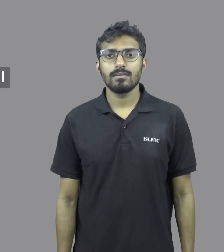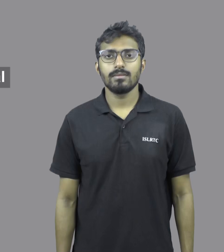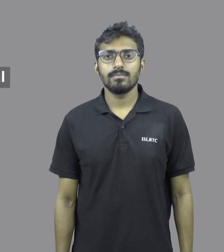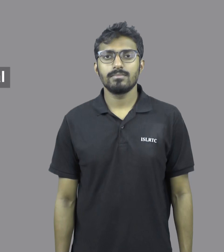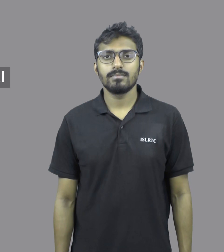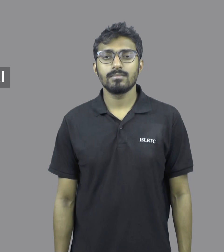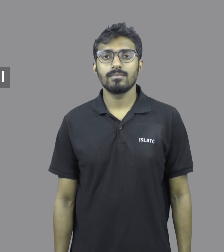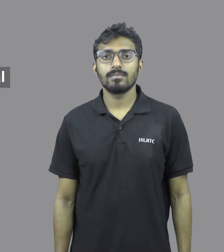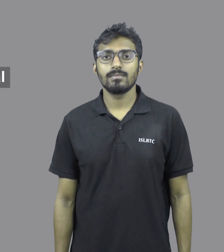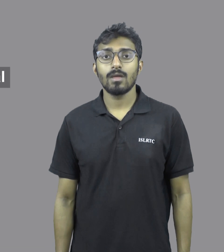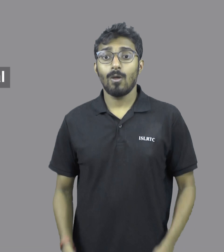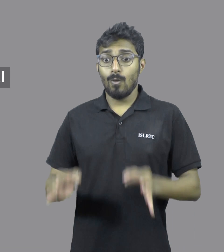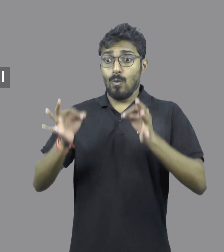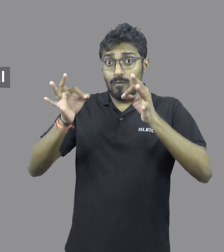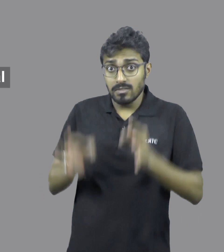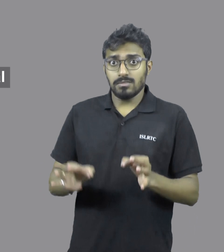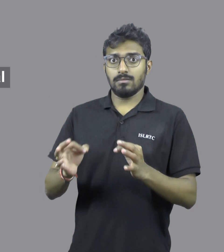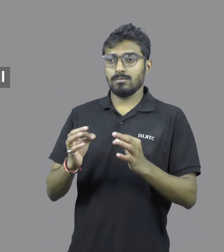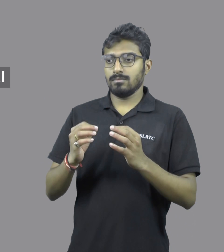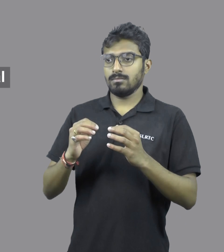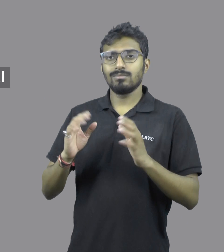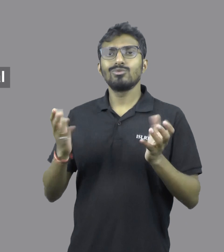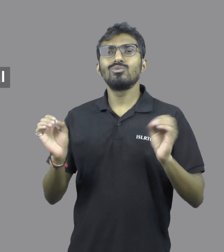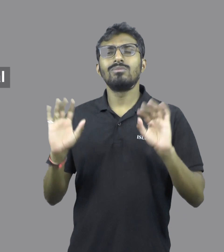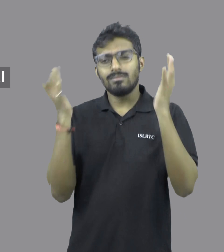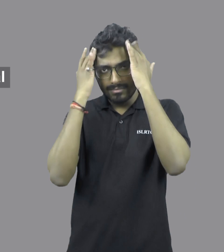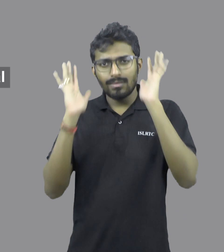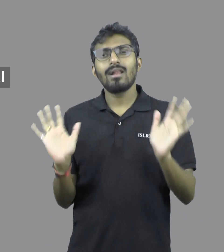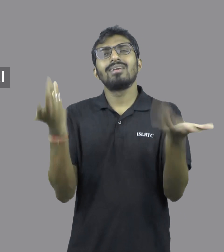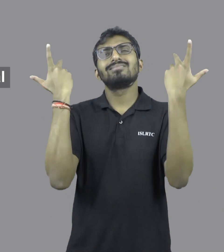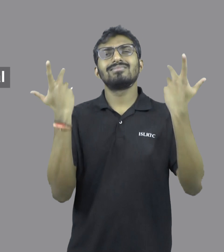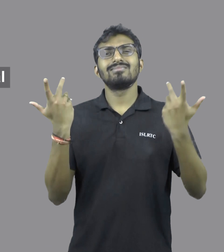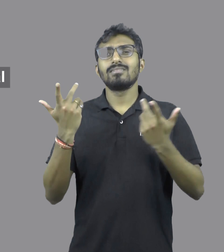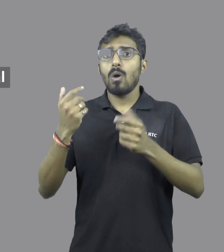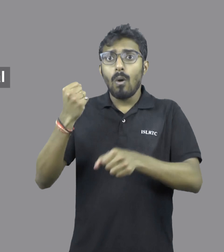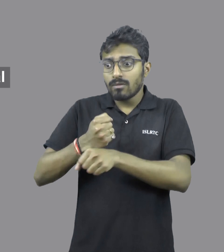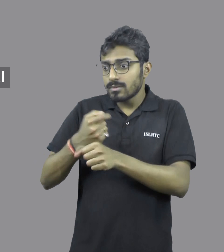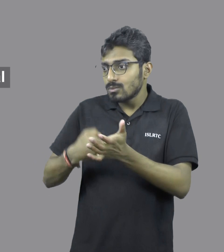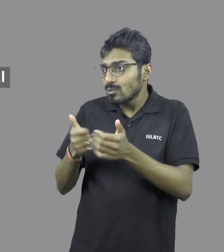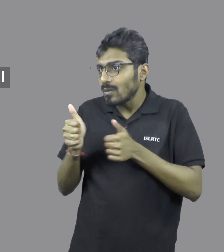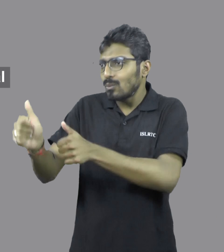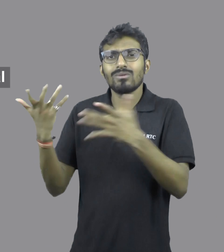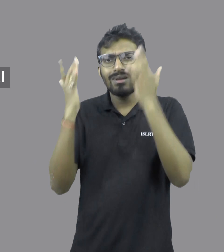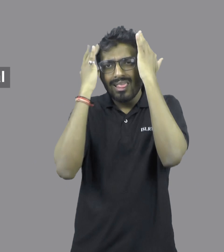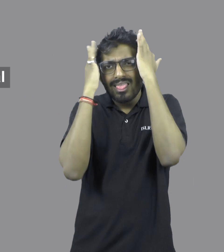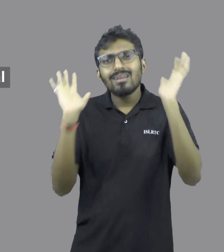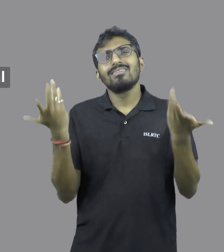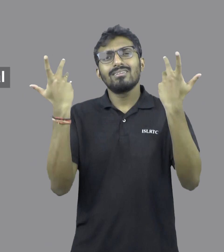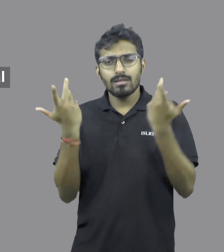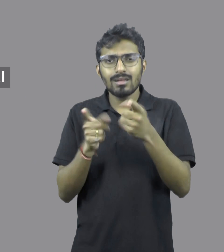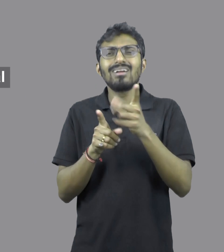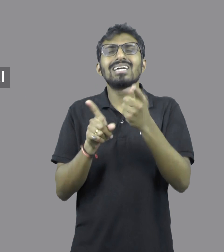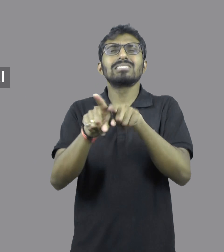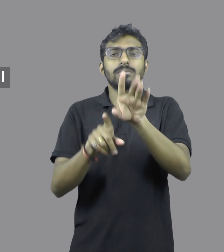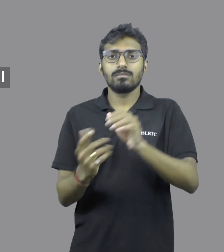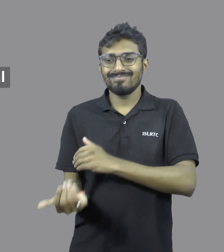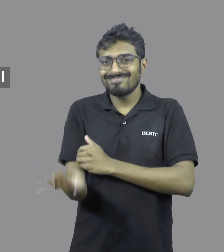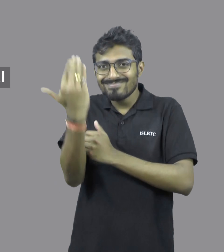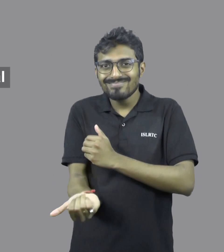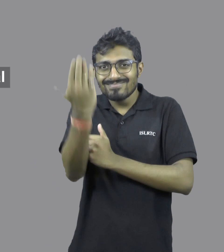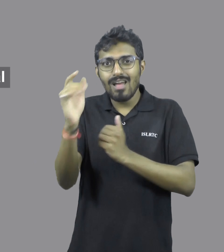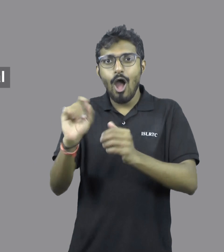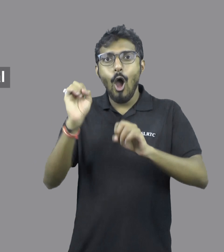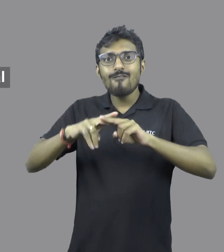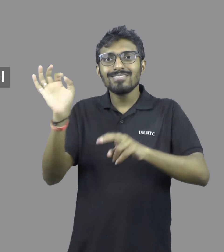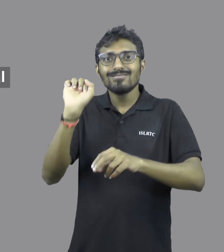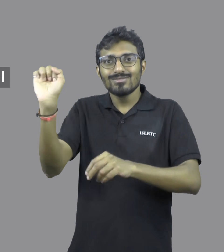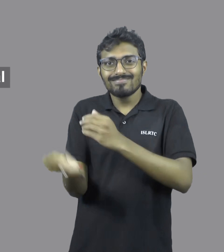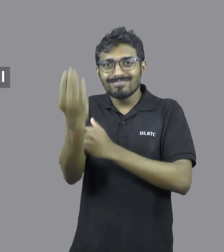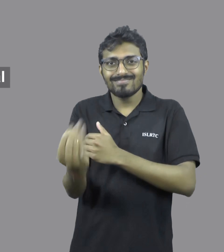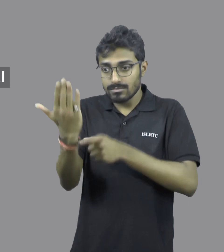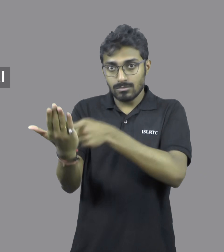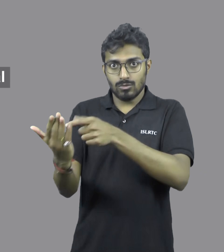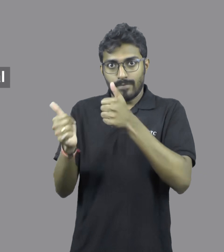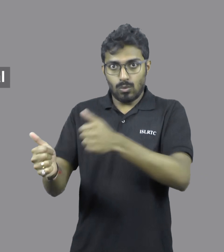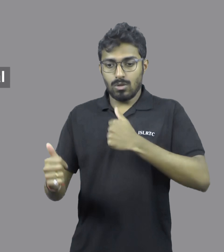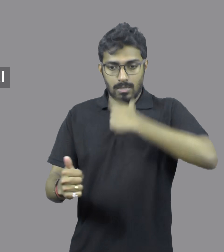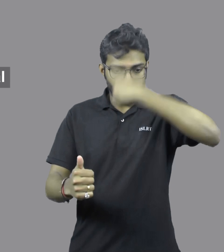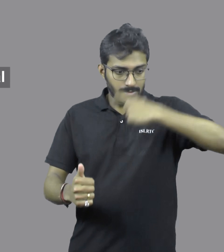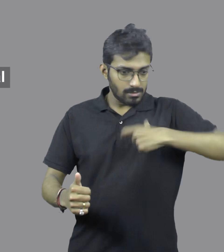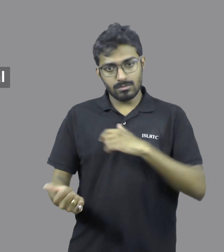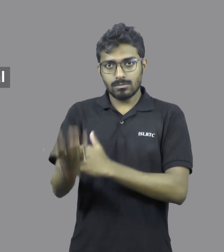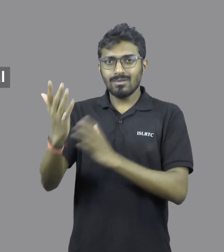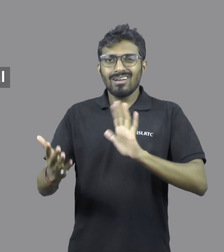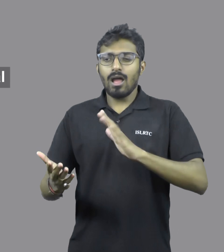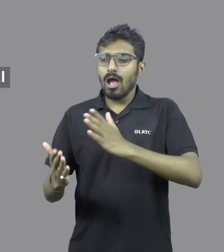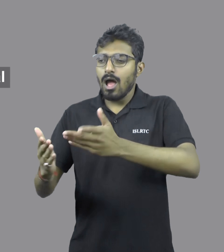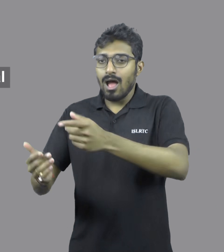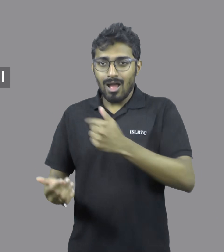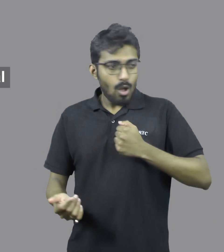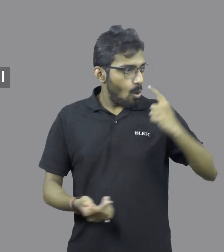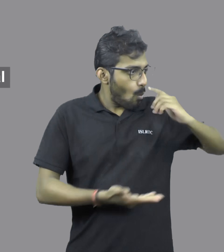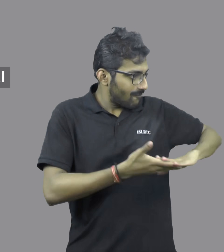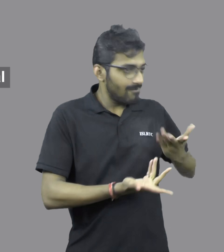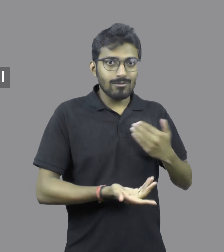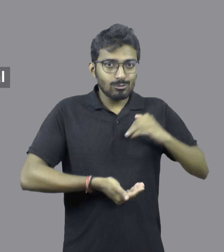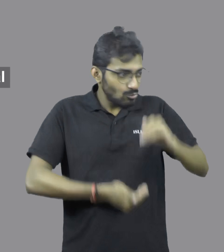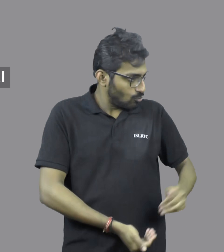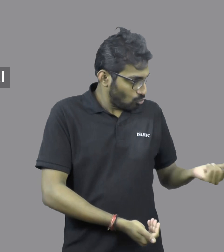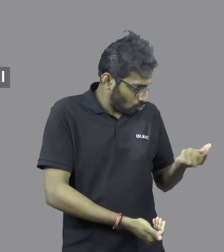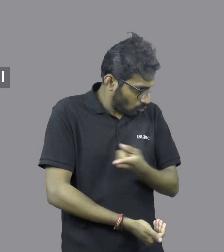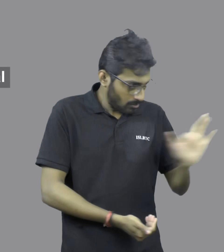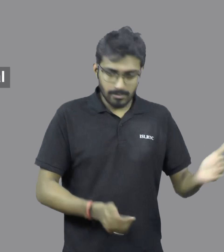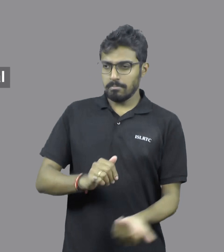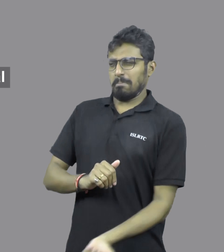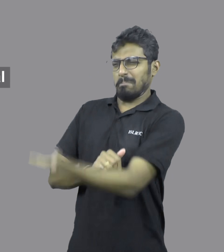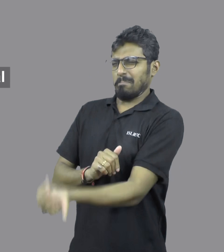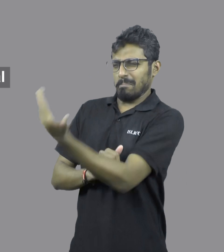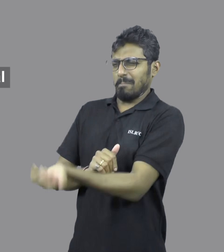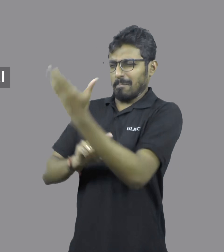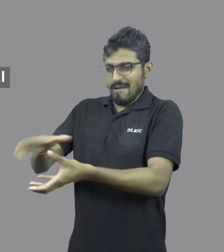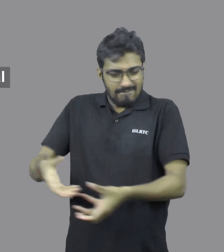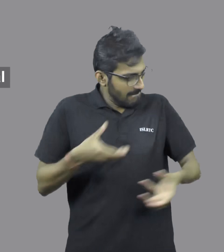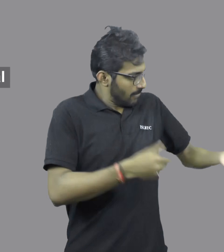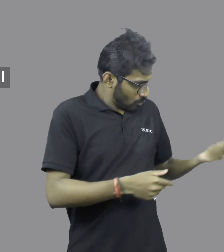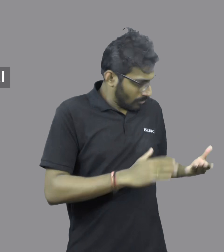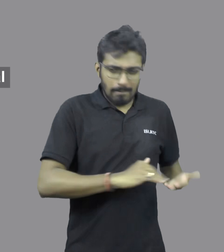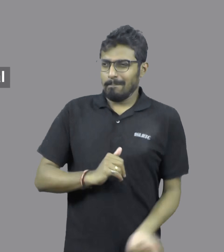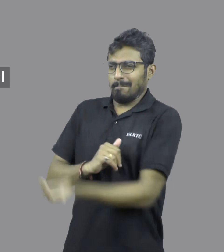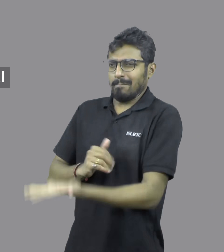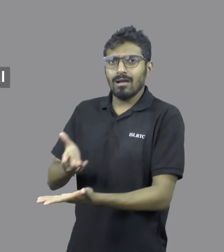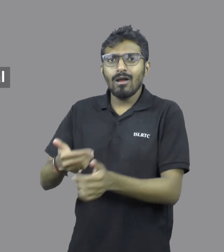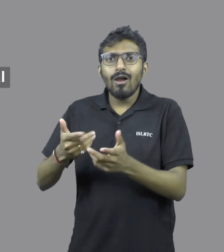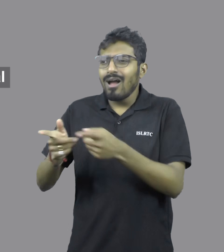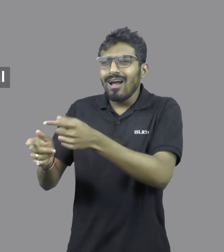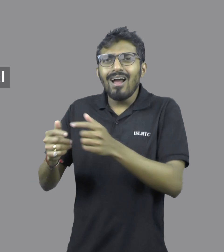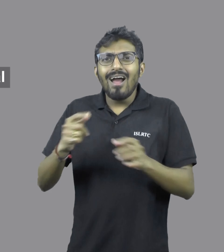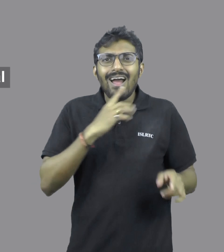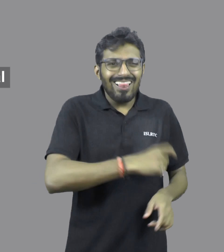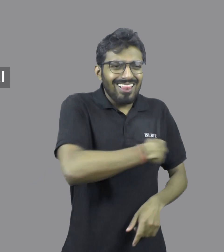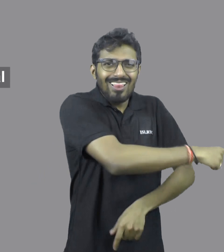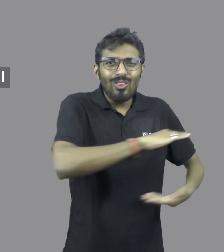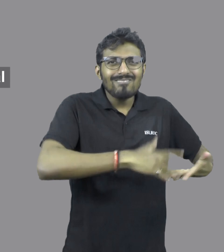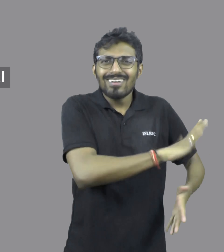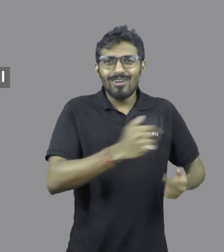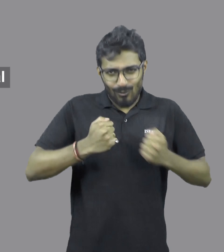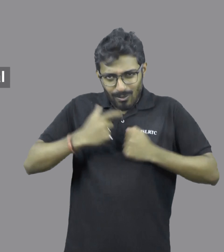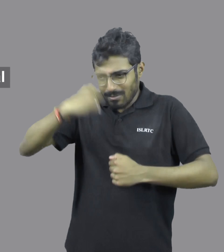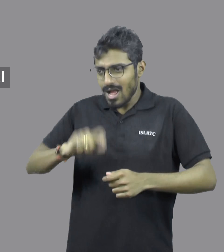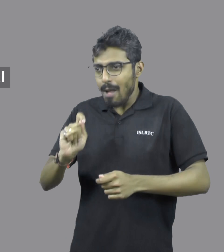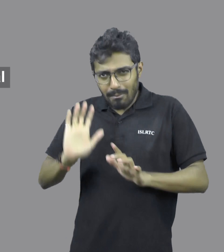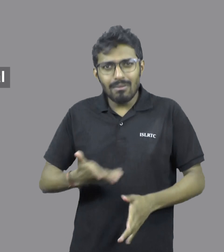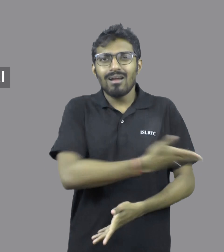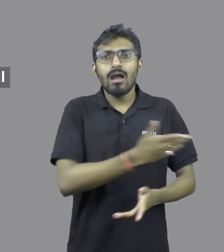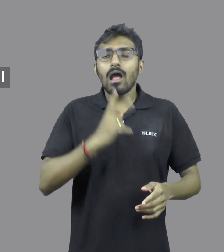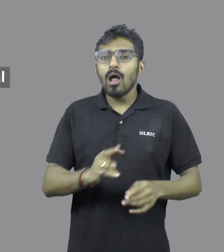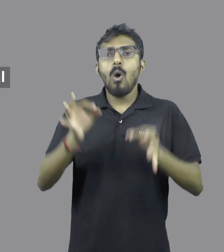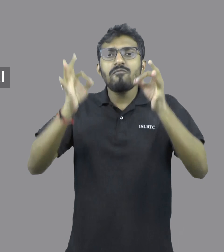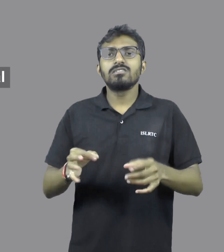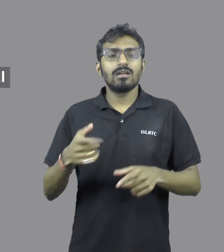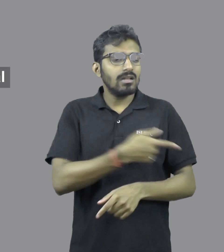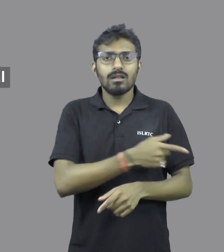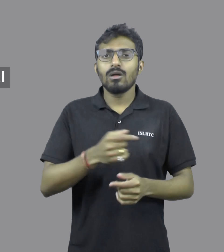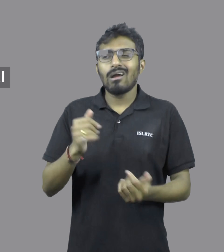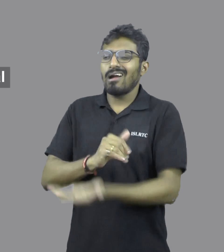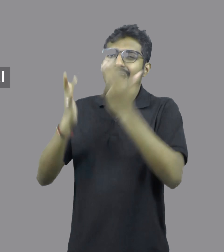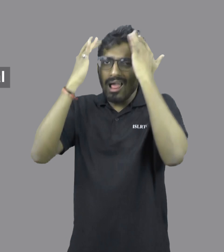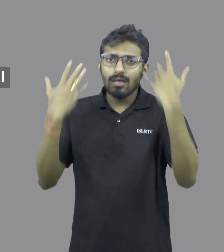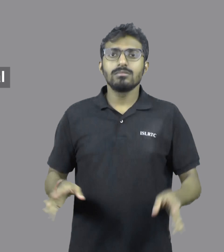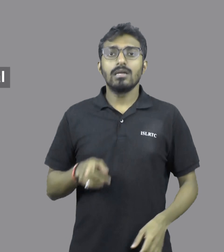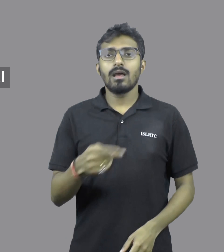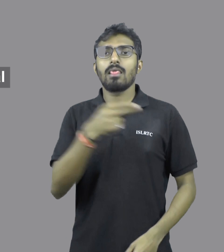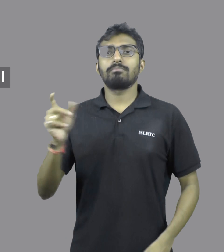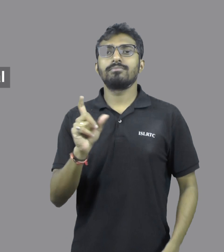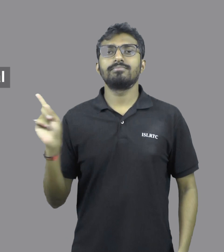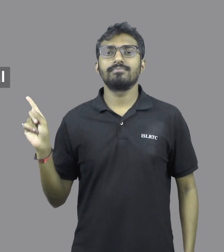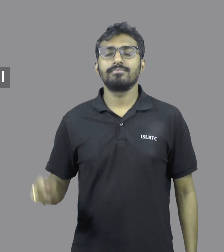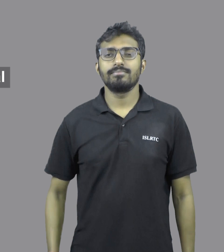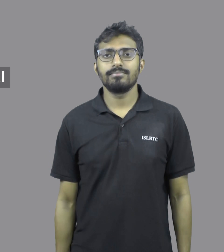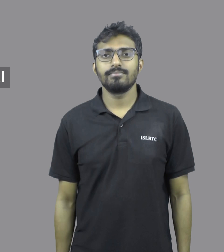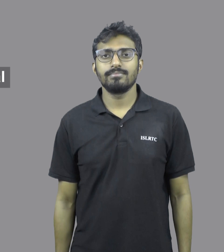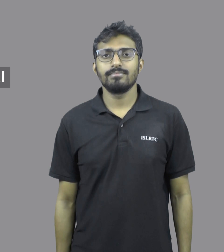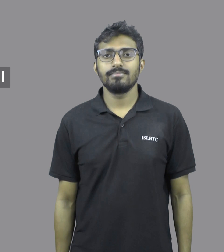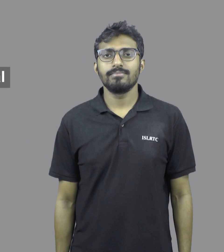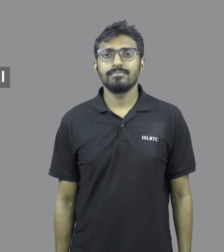Non Official